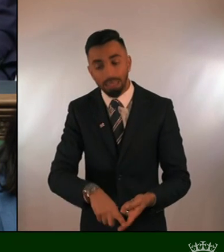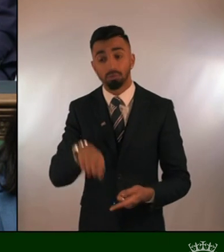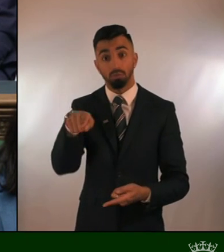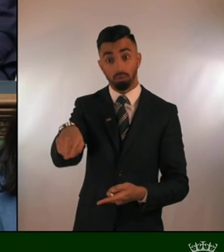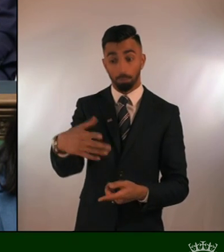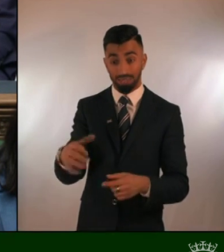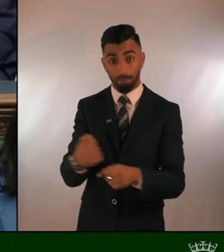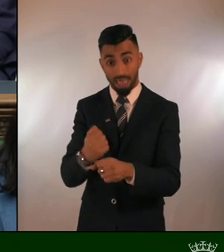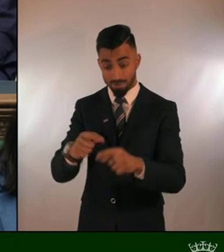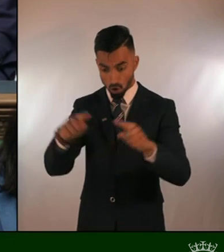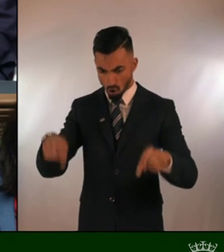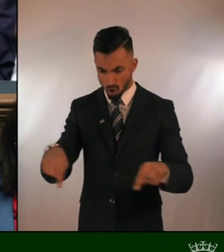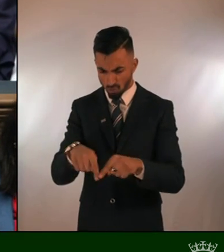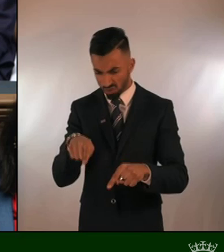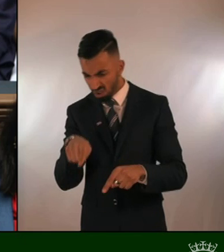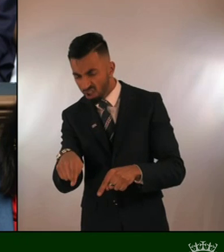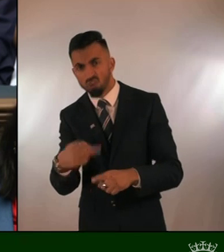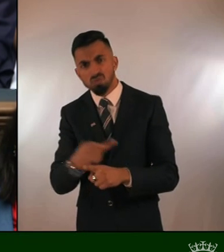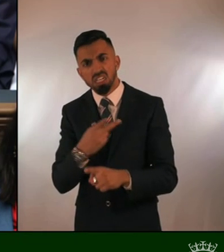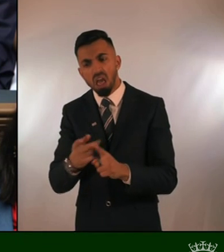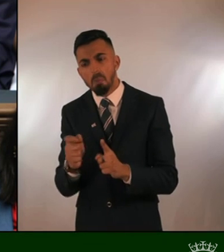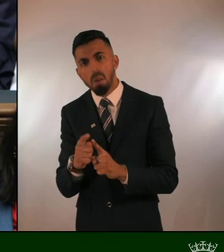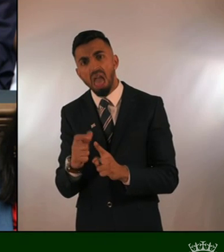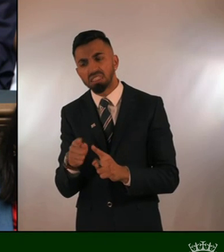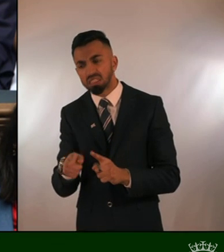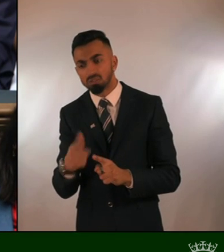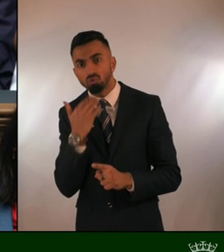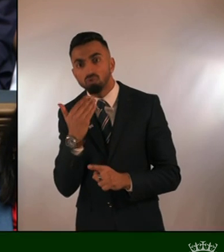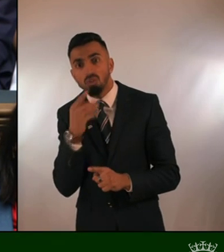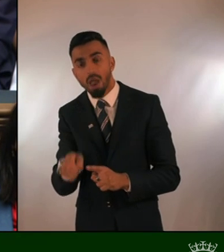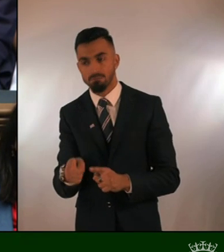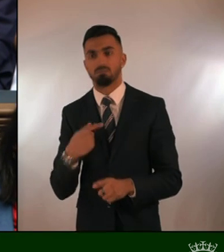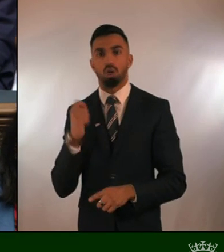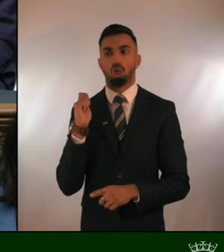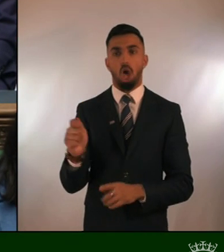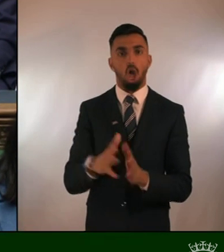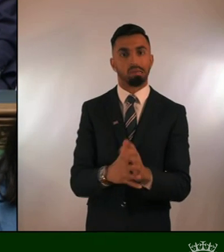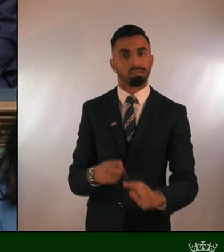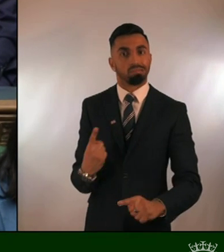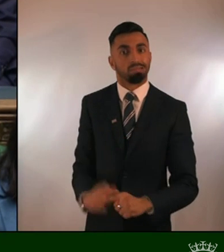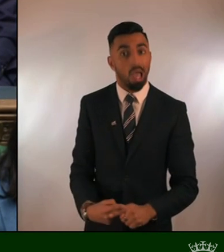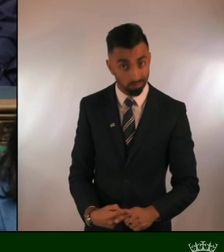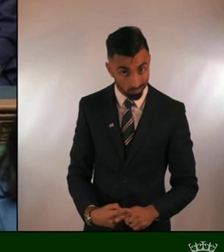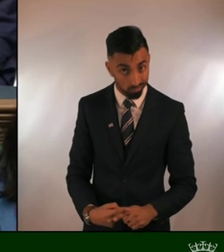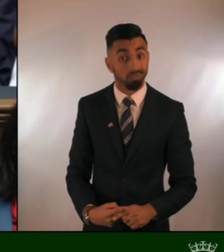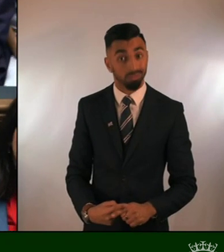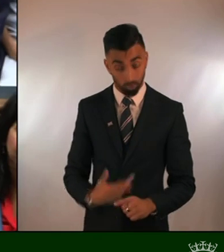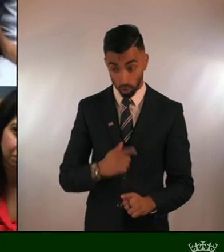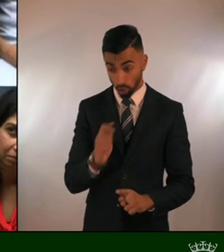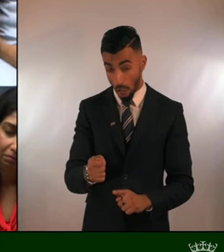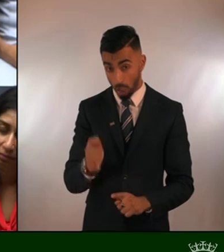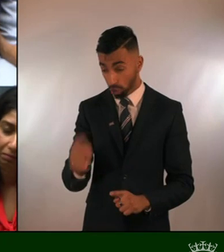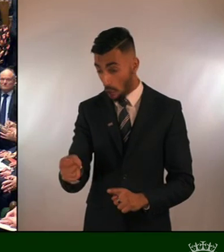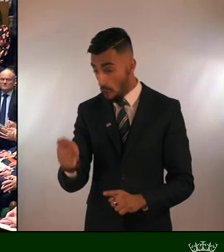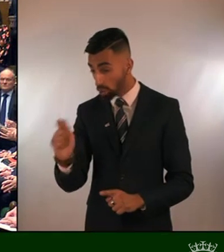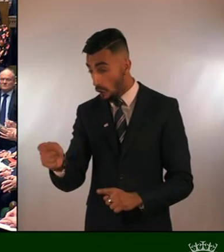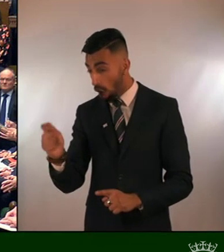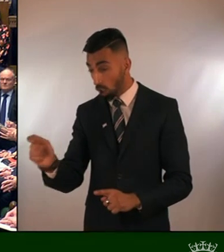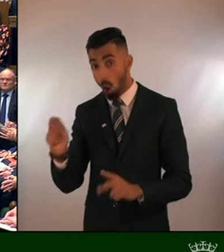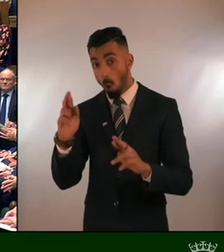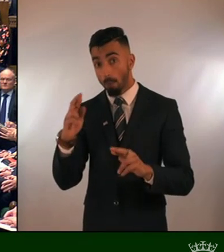That will increase the use of recycled plastic in packaging by 40%—equal to carbon savings of nearly 200,000 tonnes.